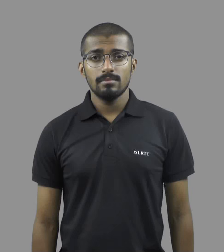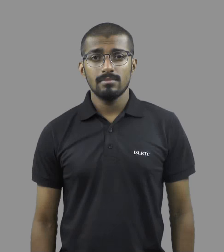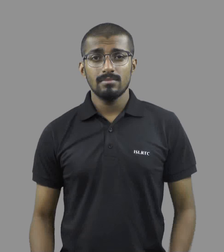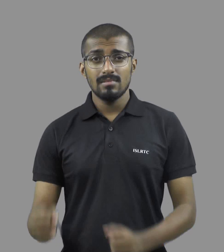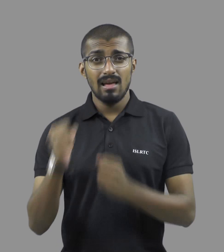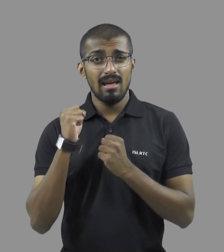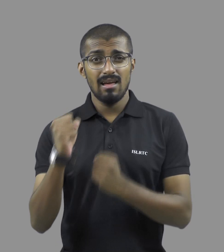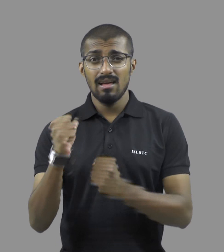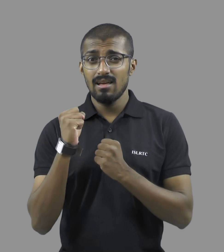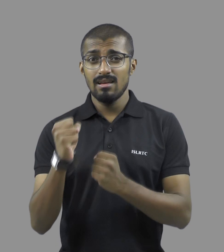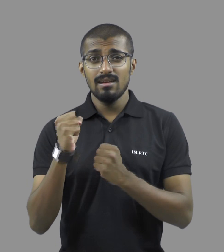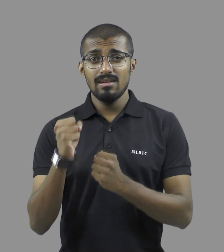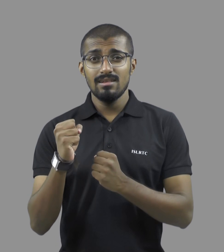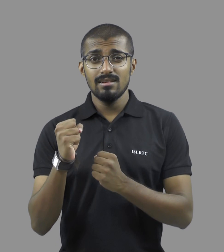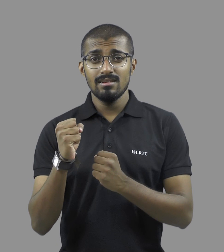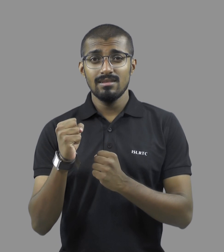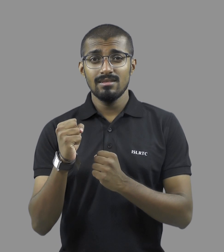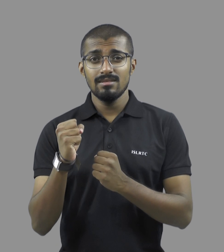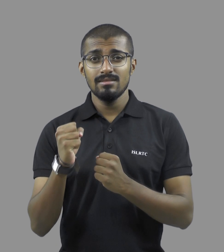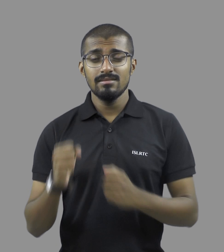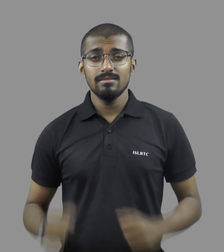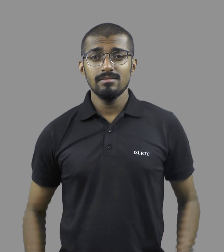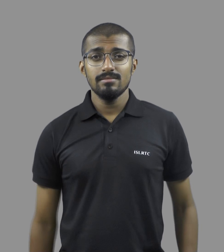Hard Difficult